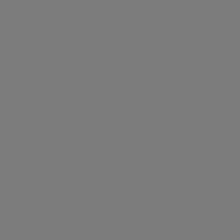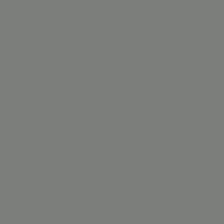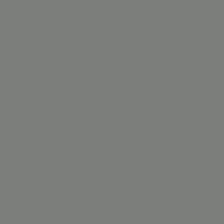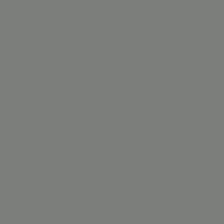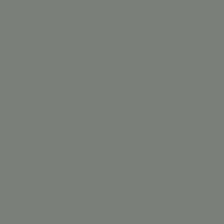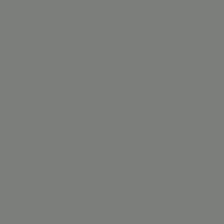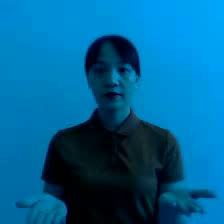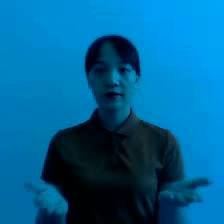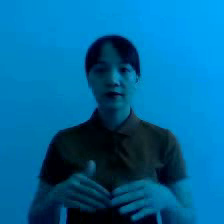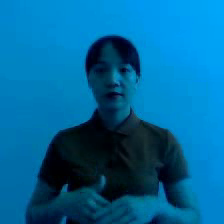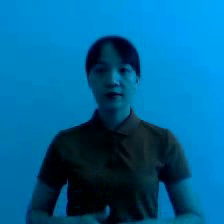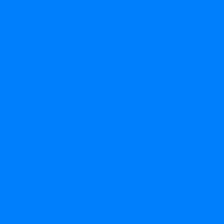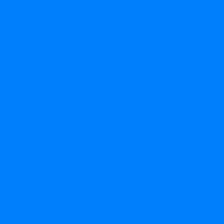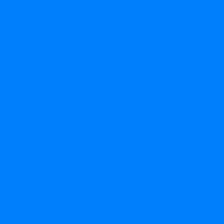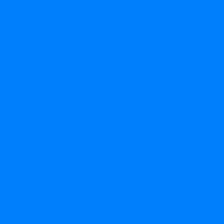Hôm nay